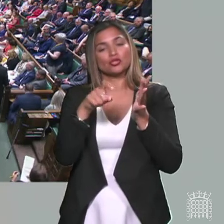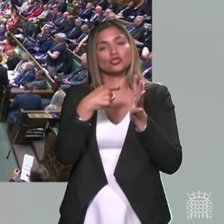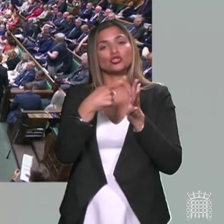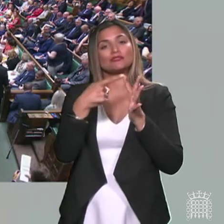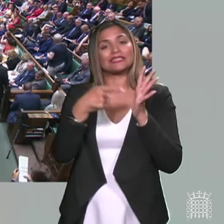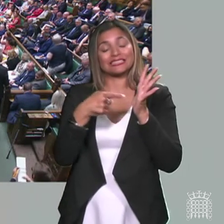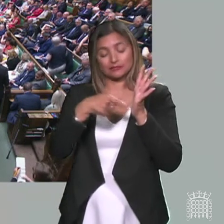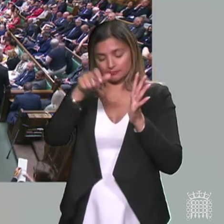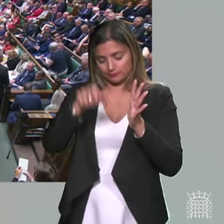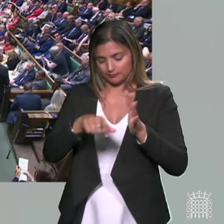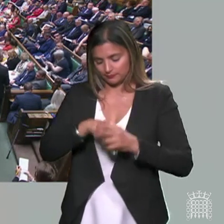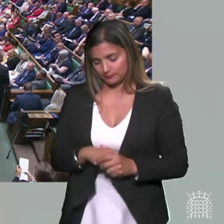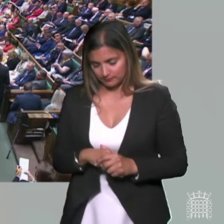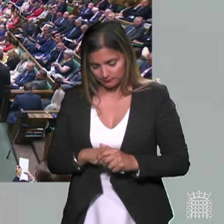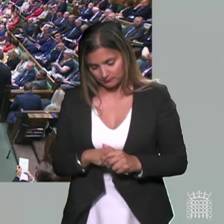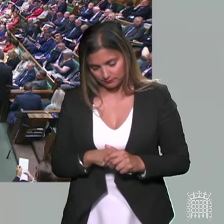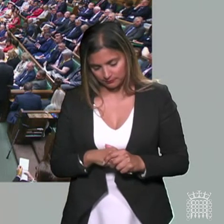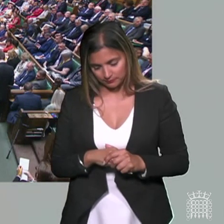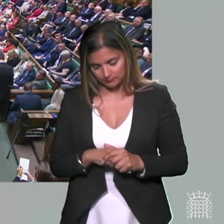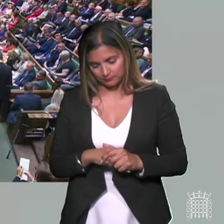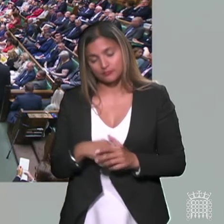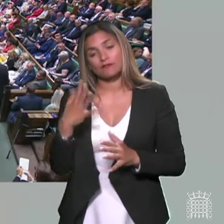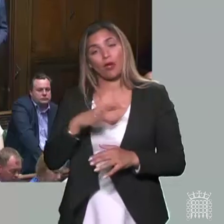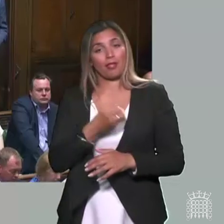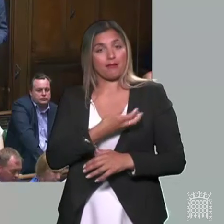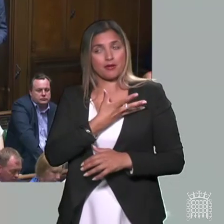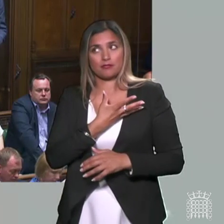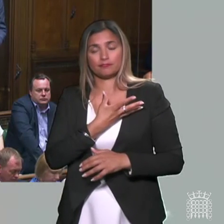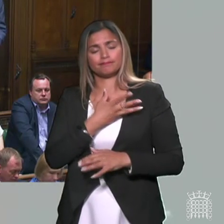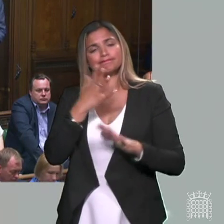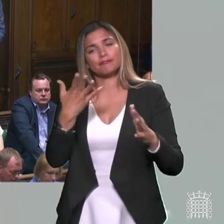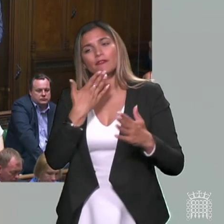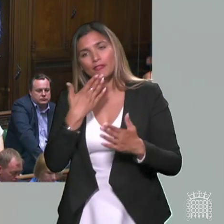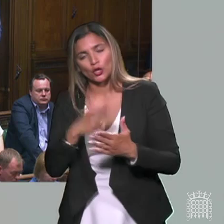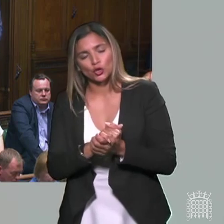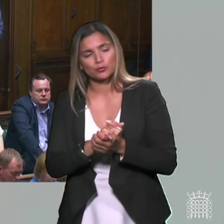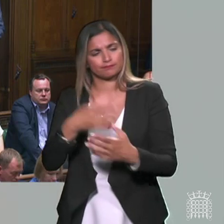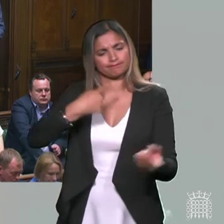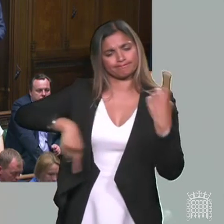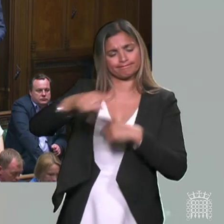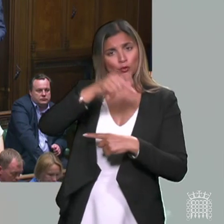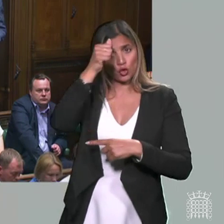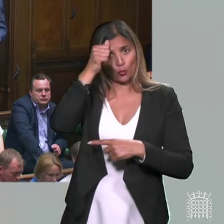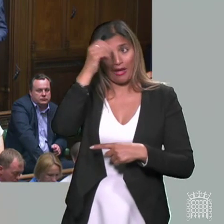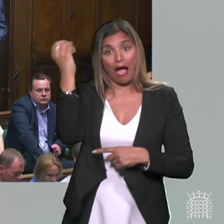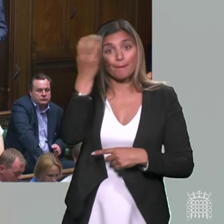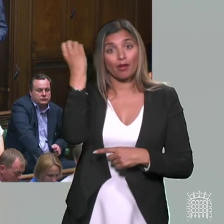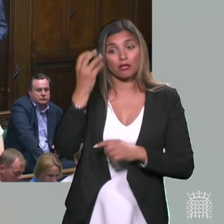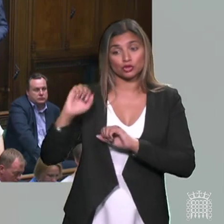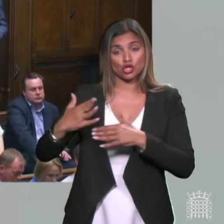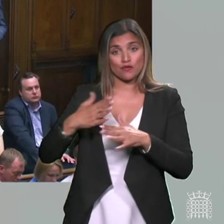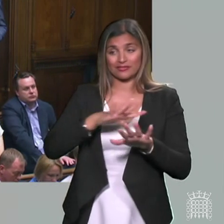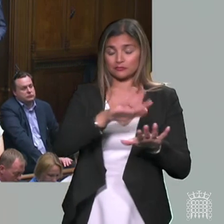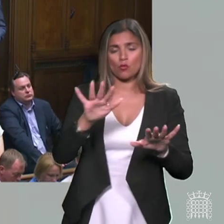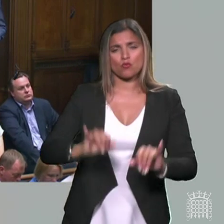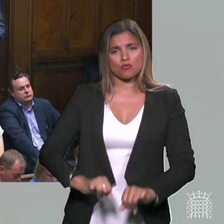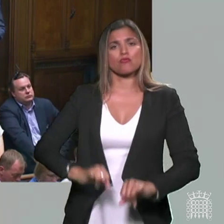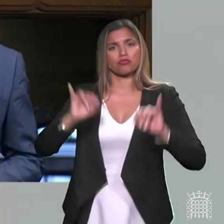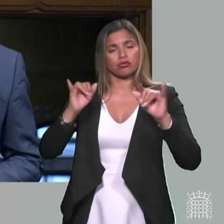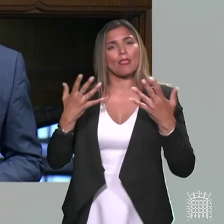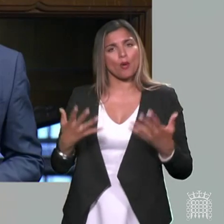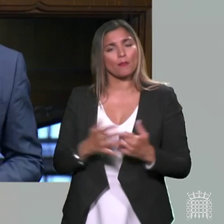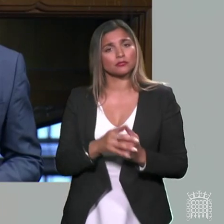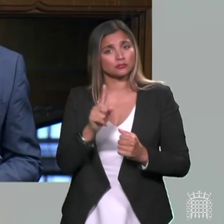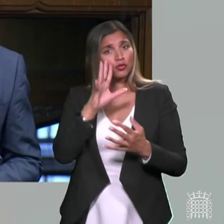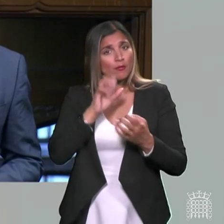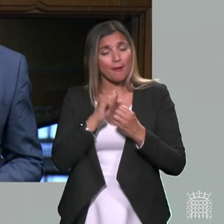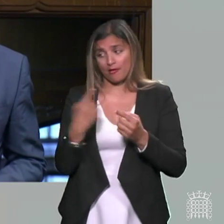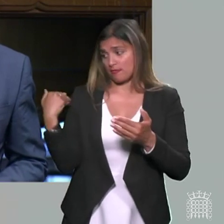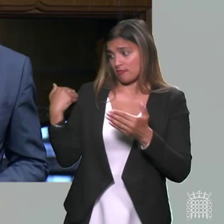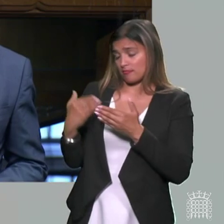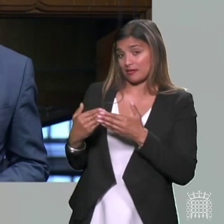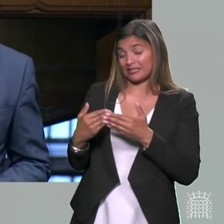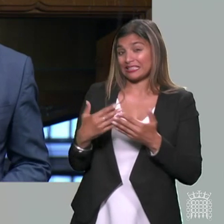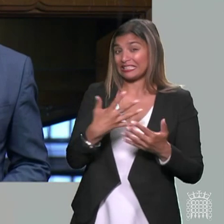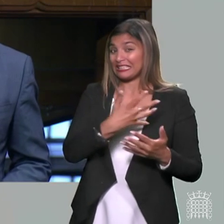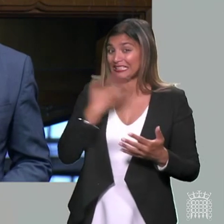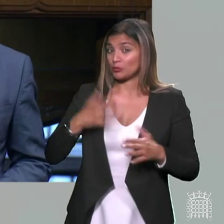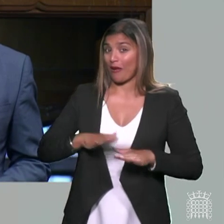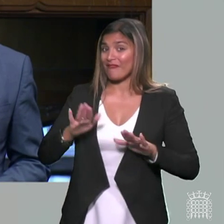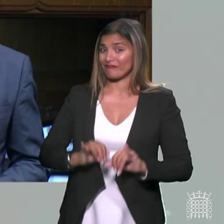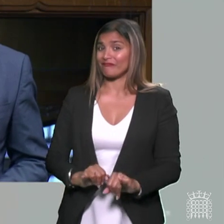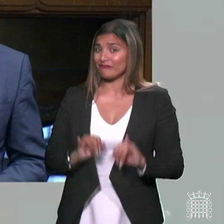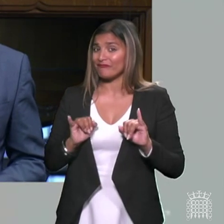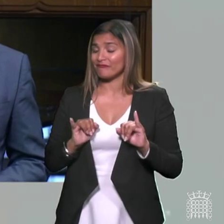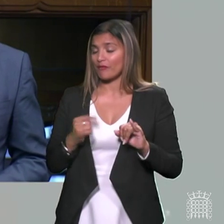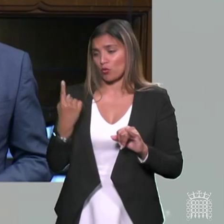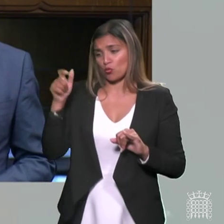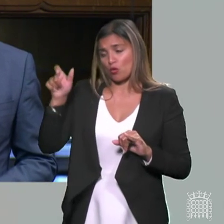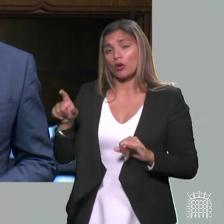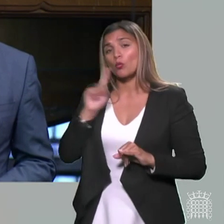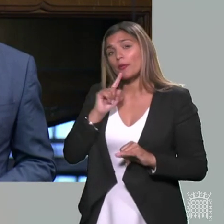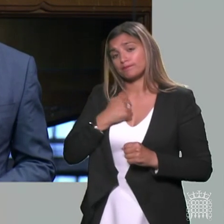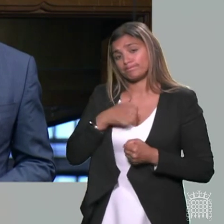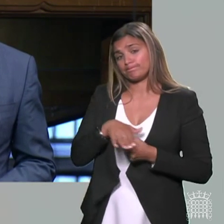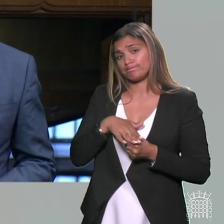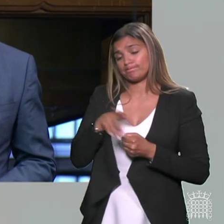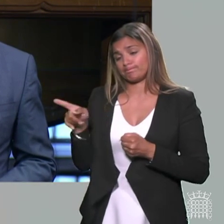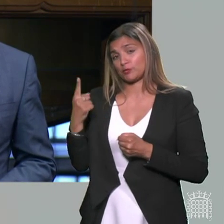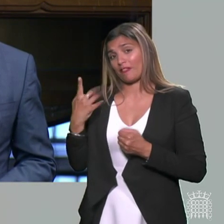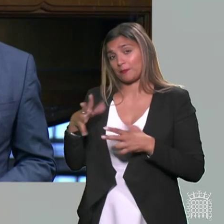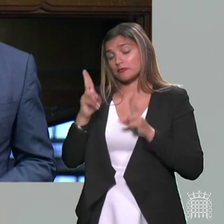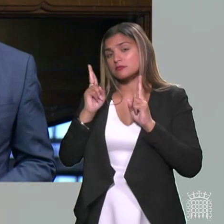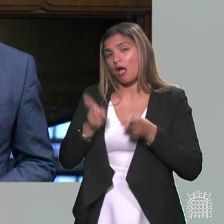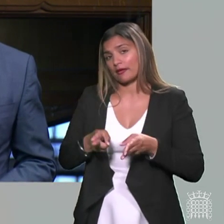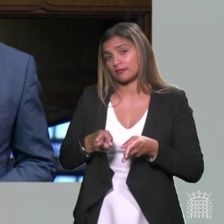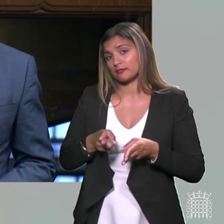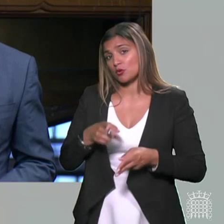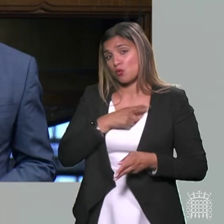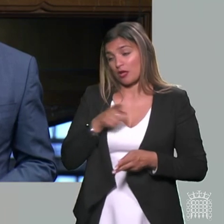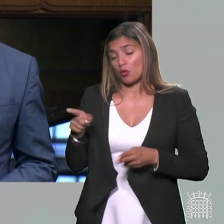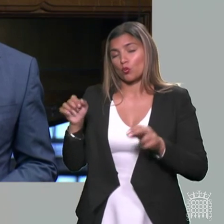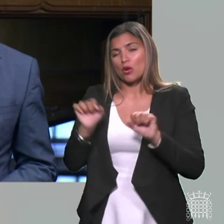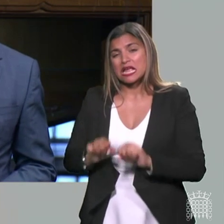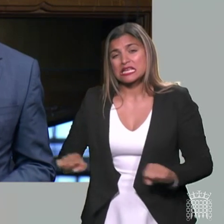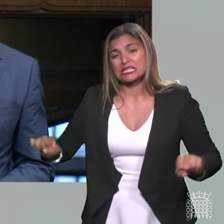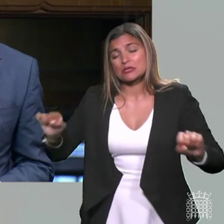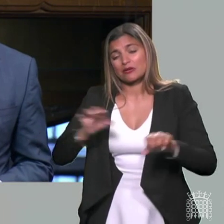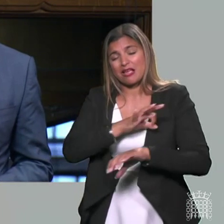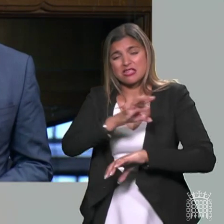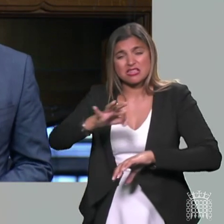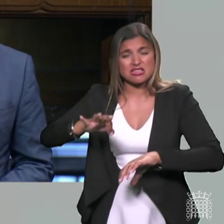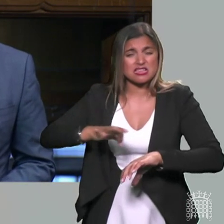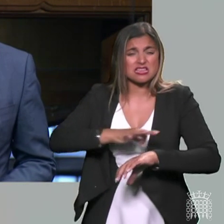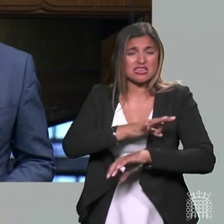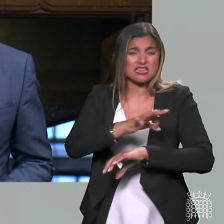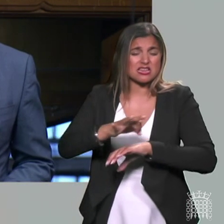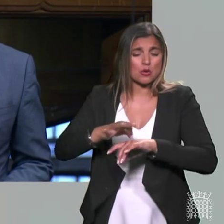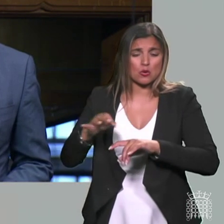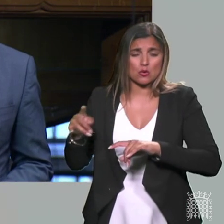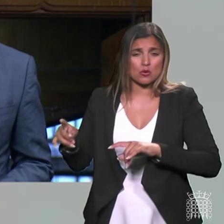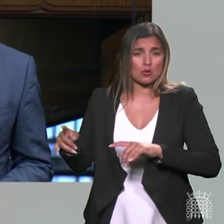We now know that every ambulance service in the whole country is in a critical state, but last week, well before the current national heatwave emergency, my constituent Mrs Meacham died after waiting for hours for an ambulance—an excruciating and prolonged